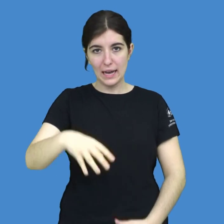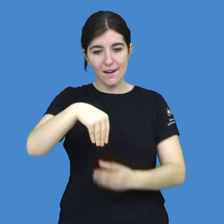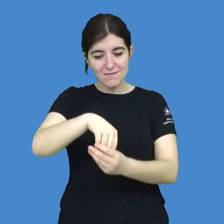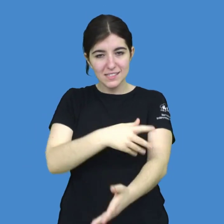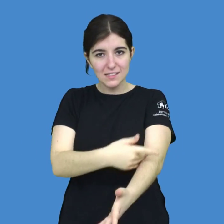dentro